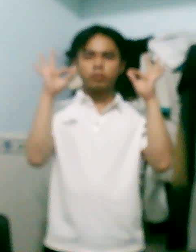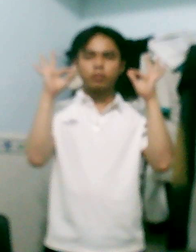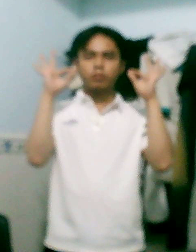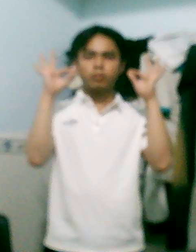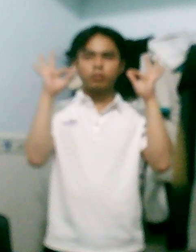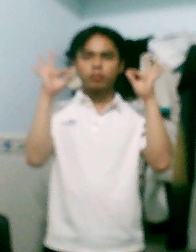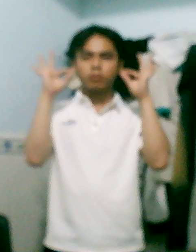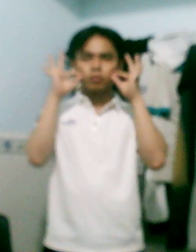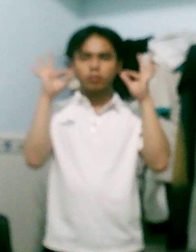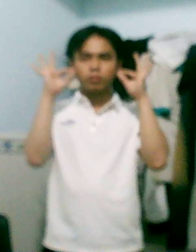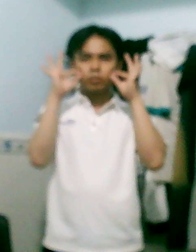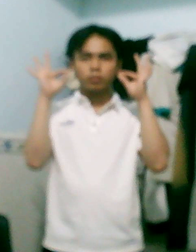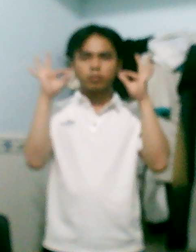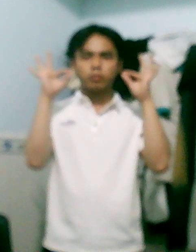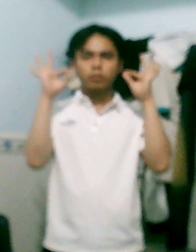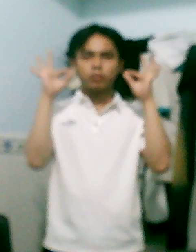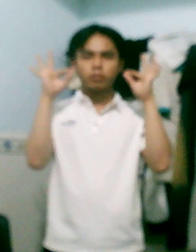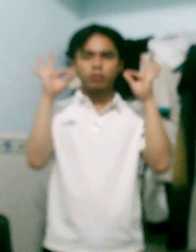meo